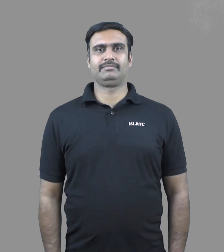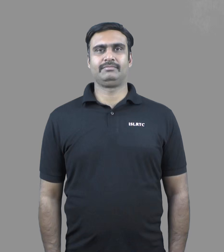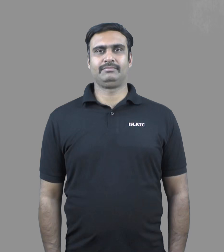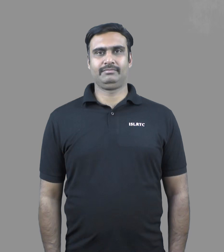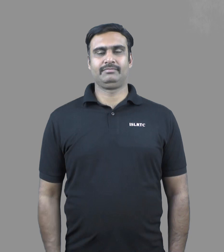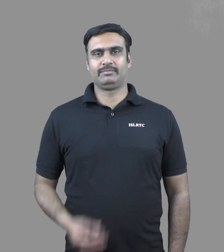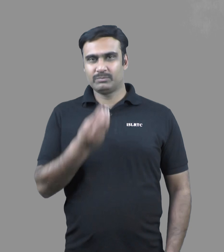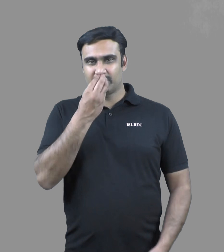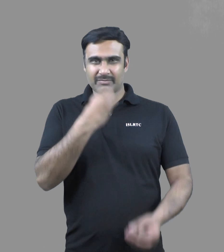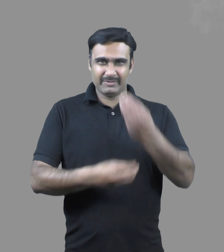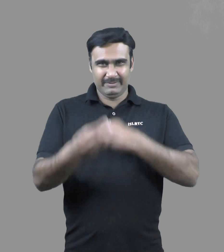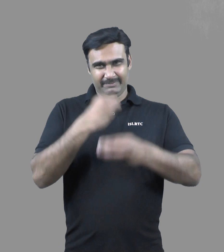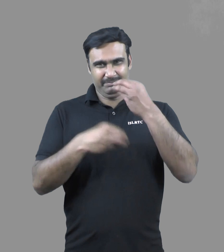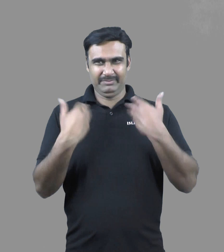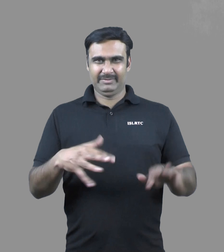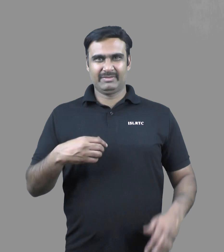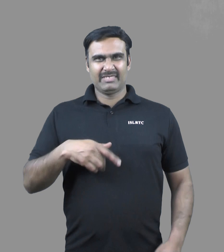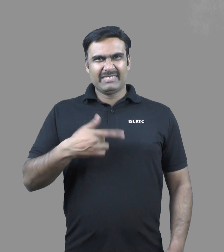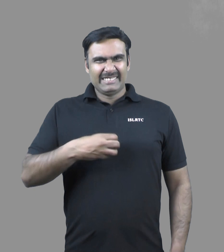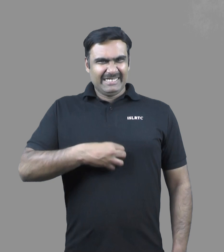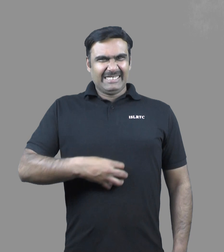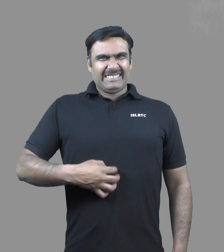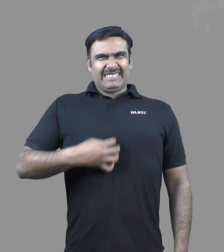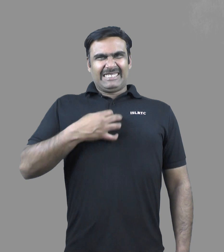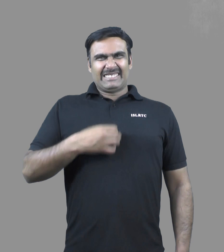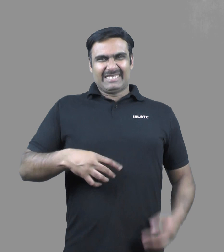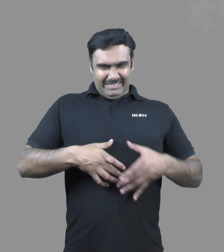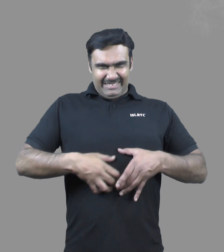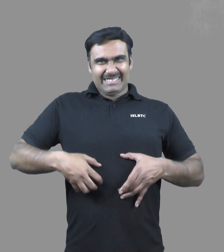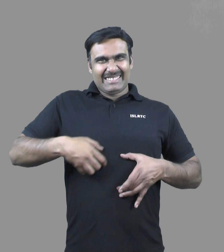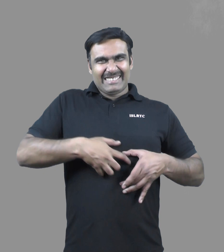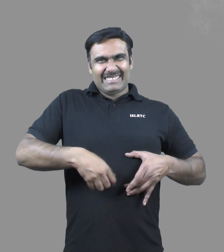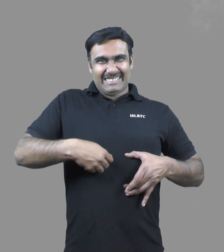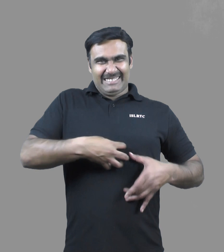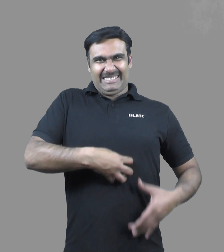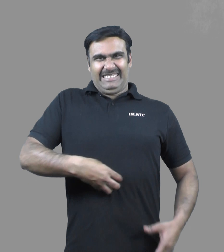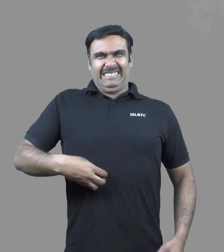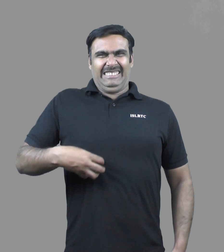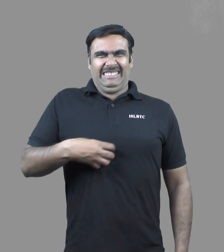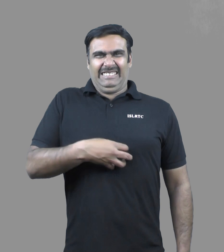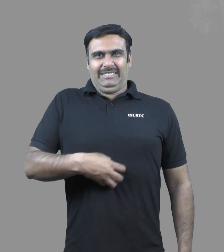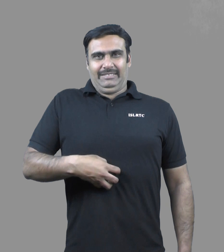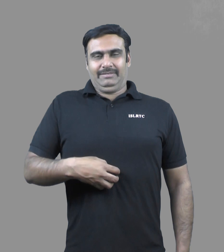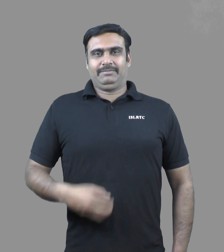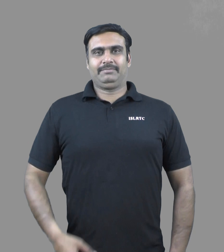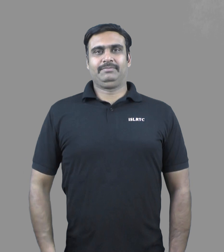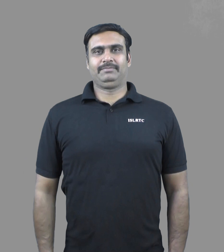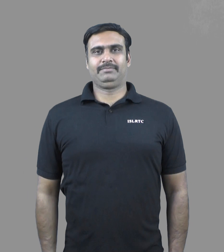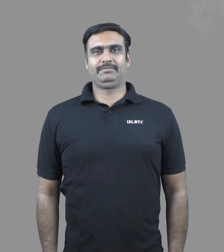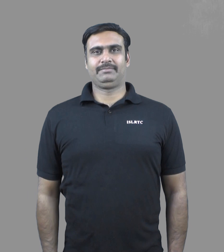Heartburn